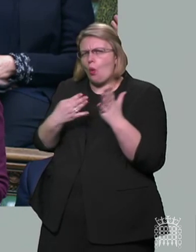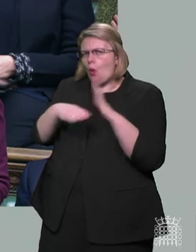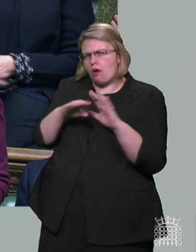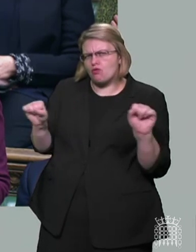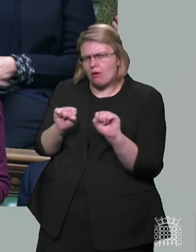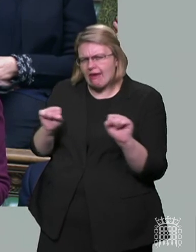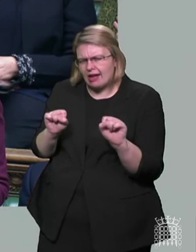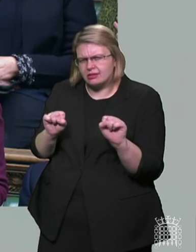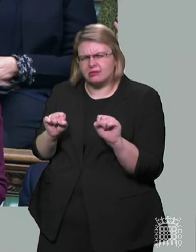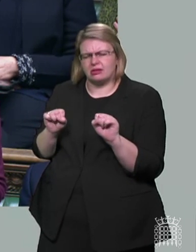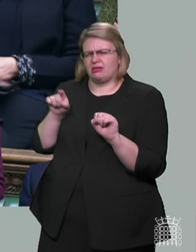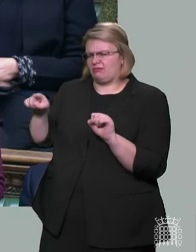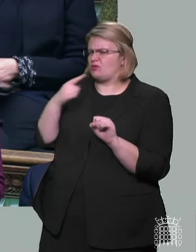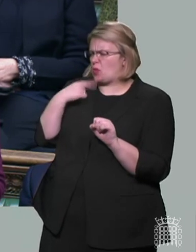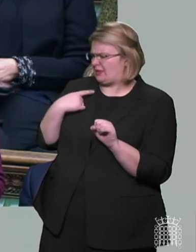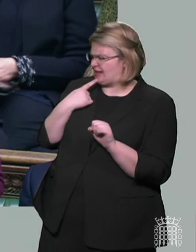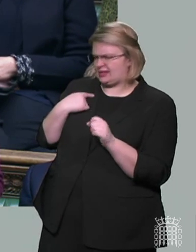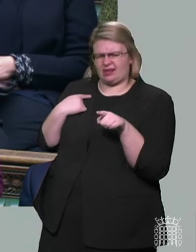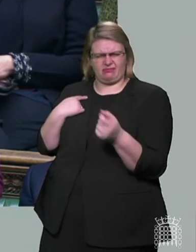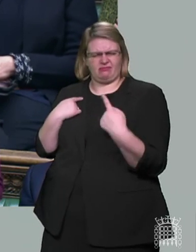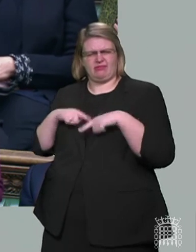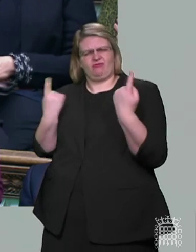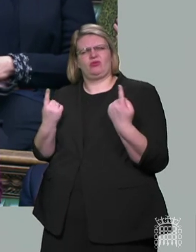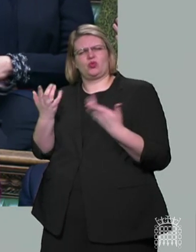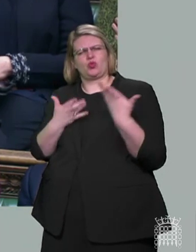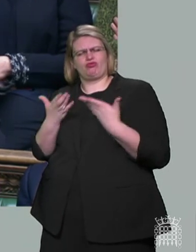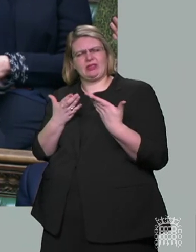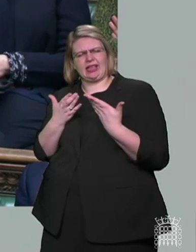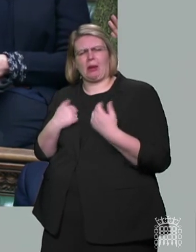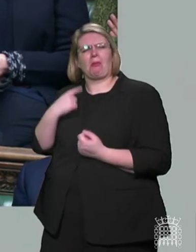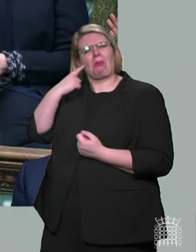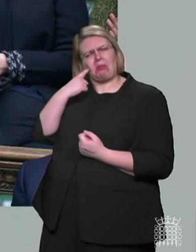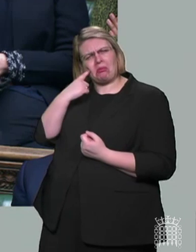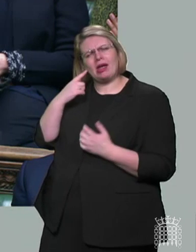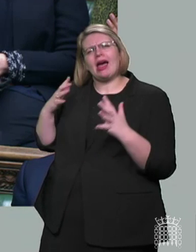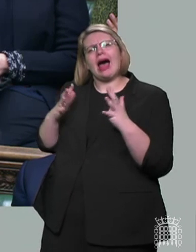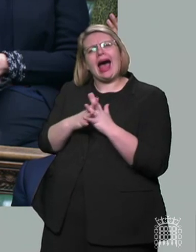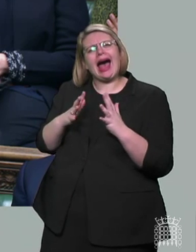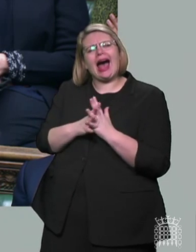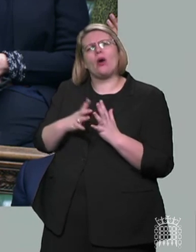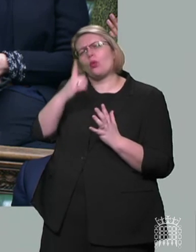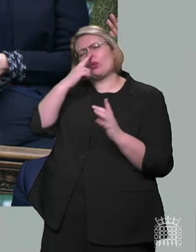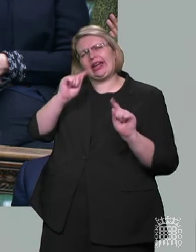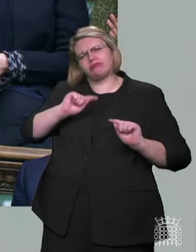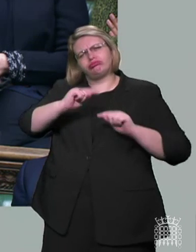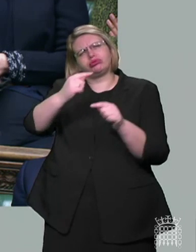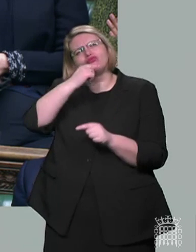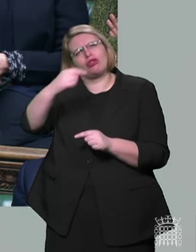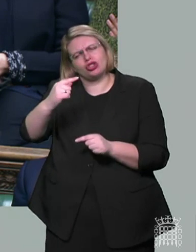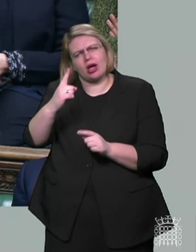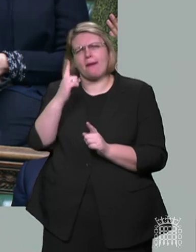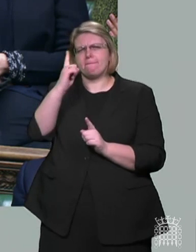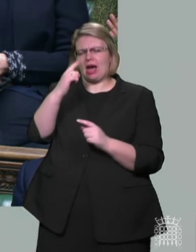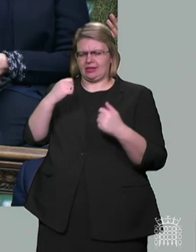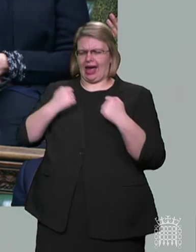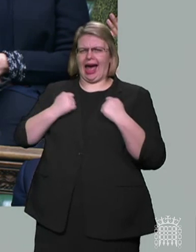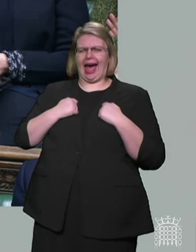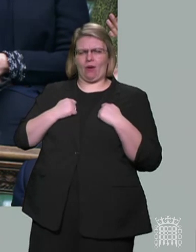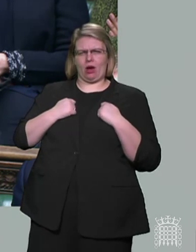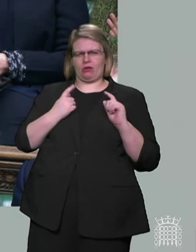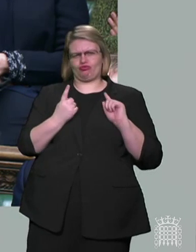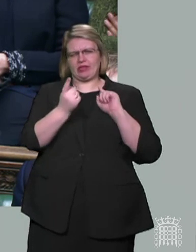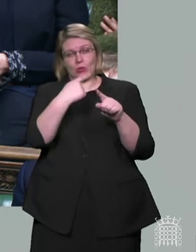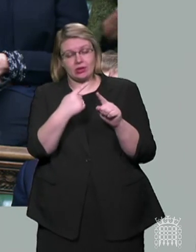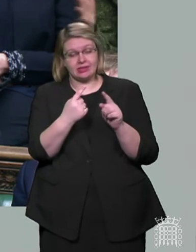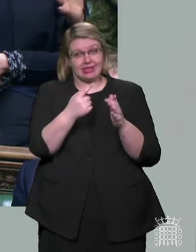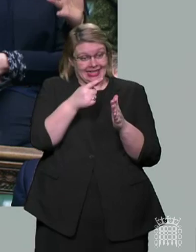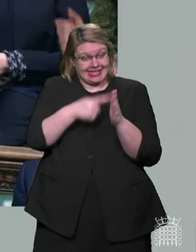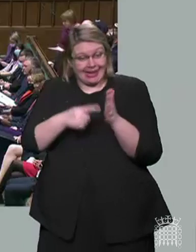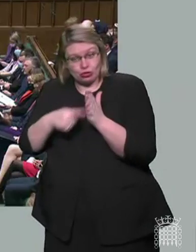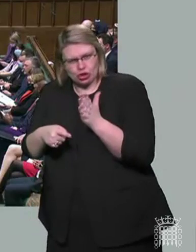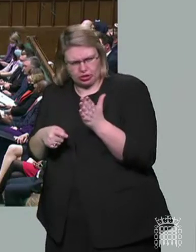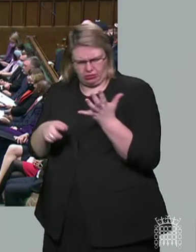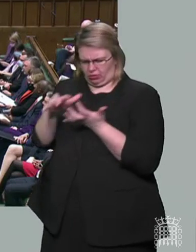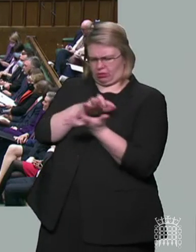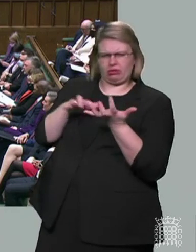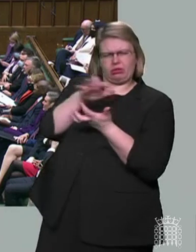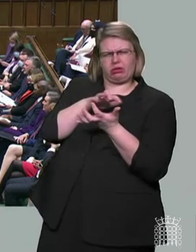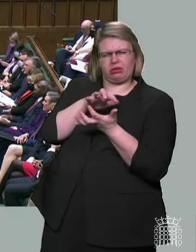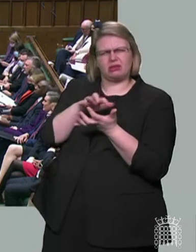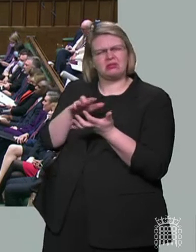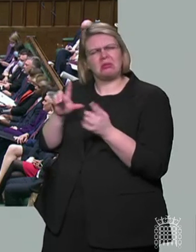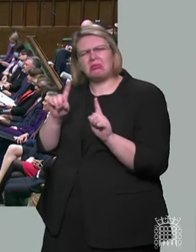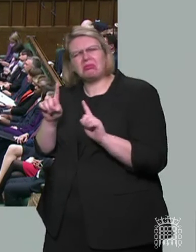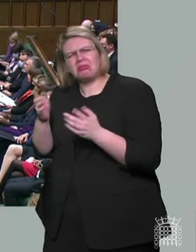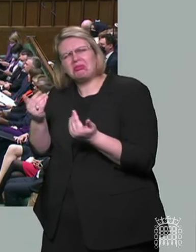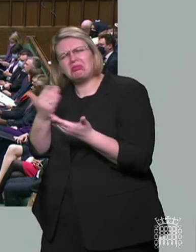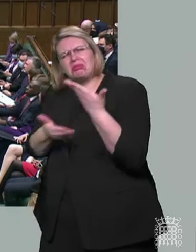So, Prime Minister, who is right? How can we say that we are standing strong against Russian aggression when our sanctions response is such a muddle and such a mess?